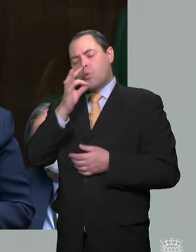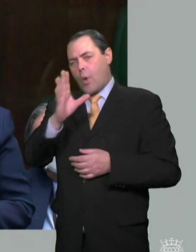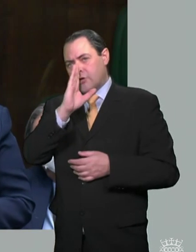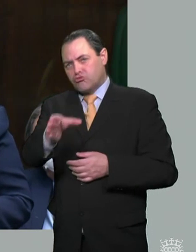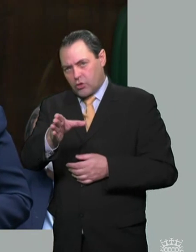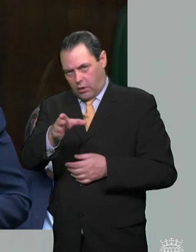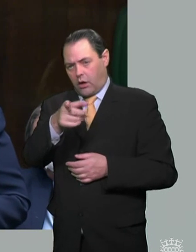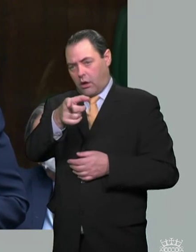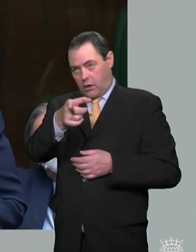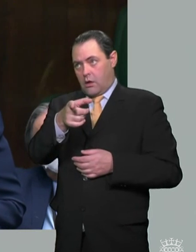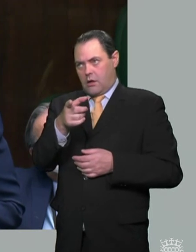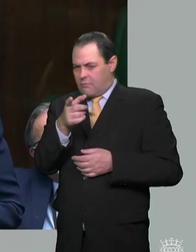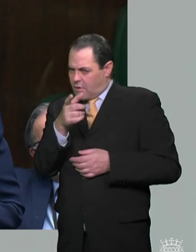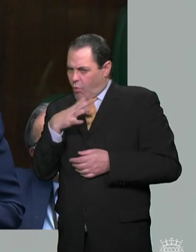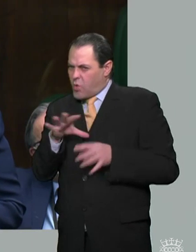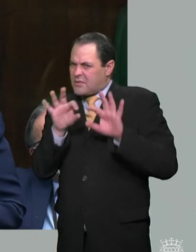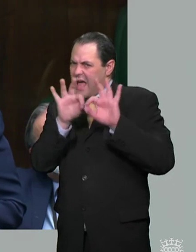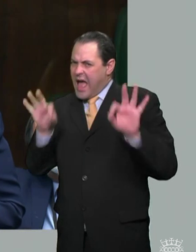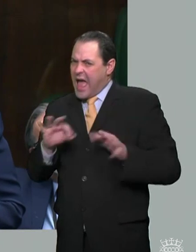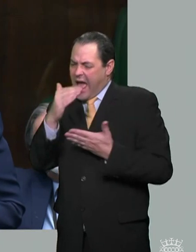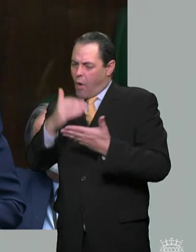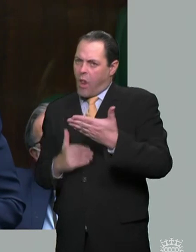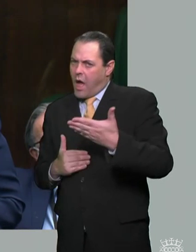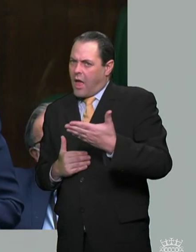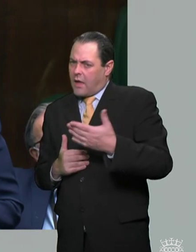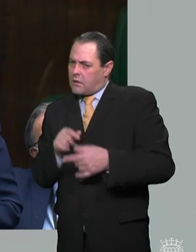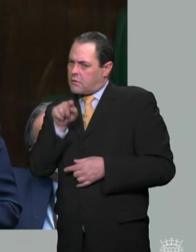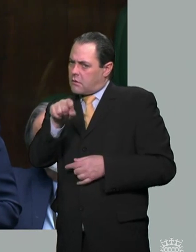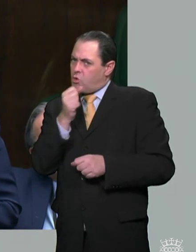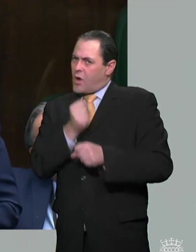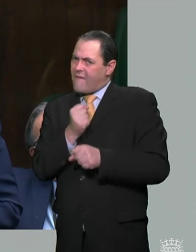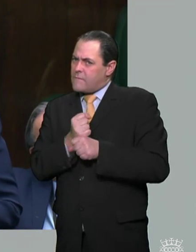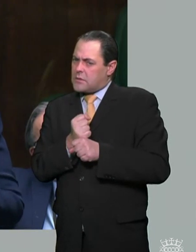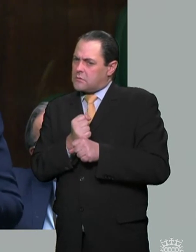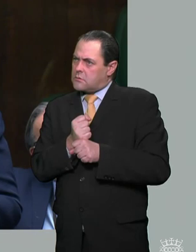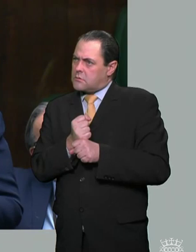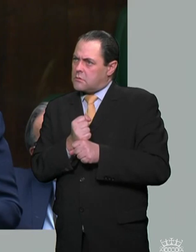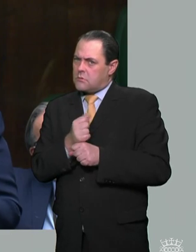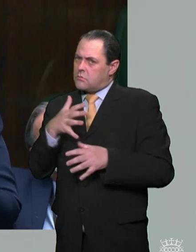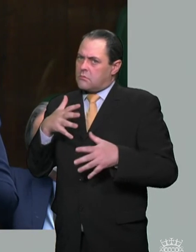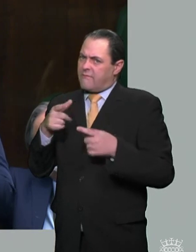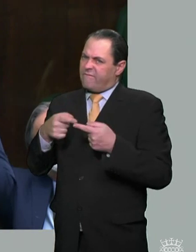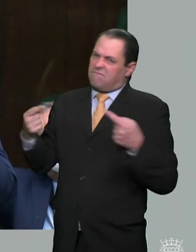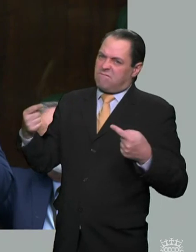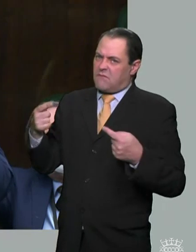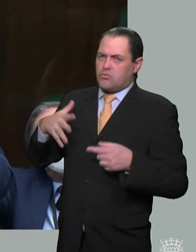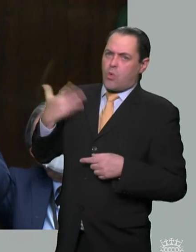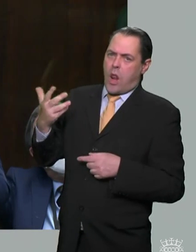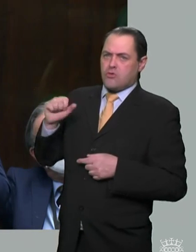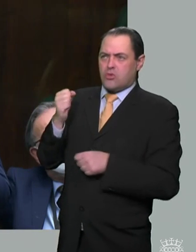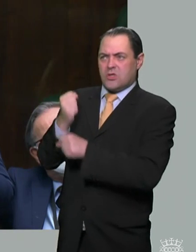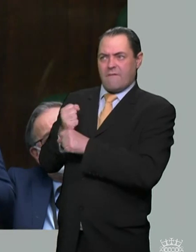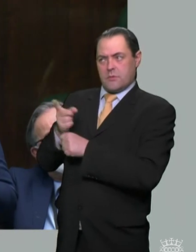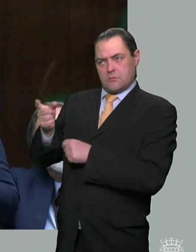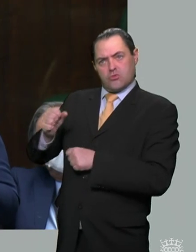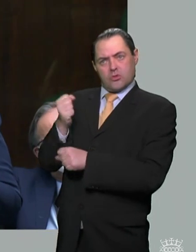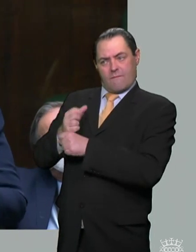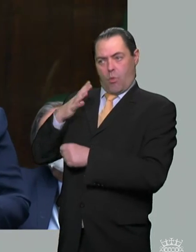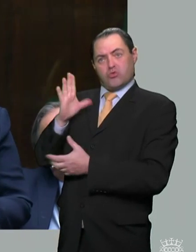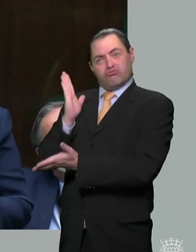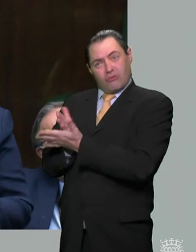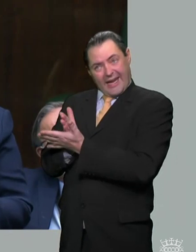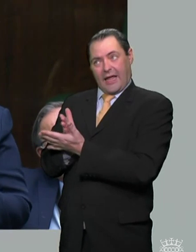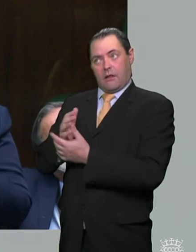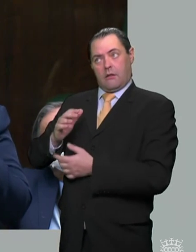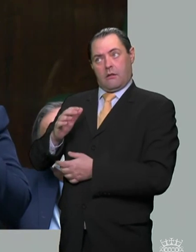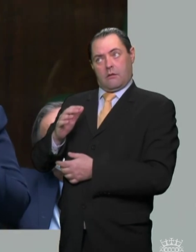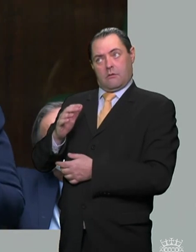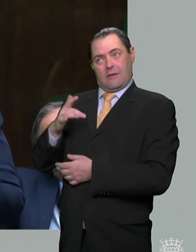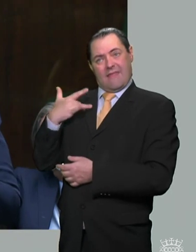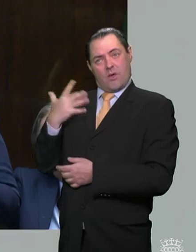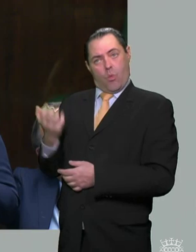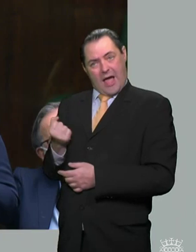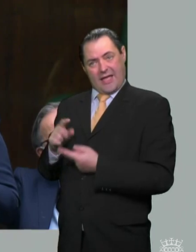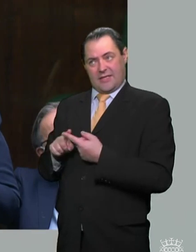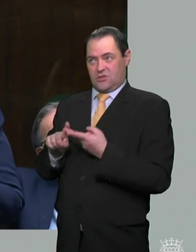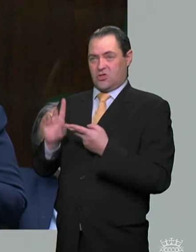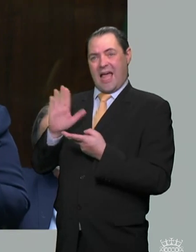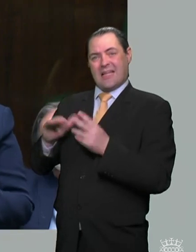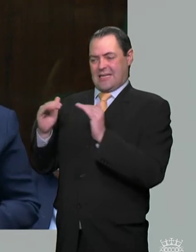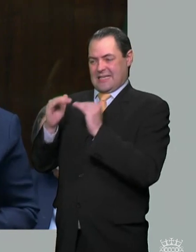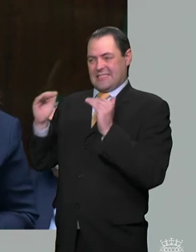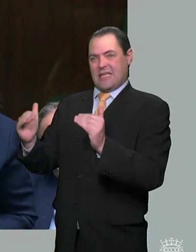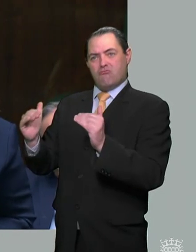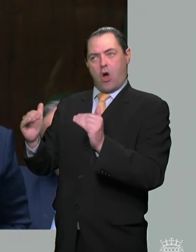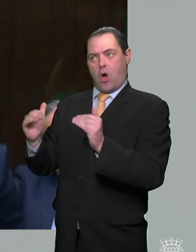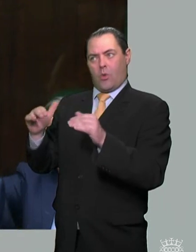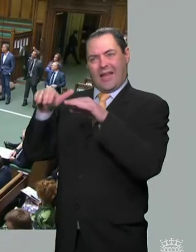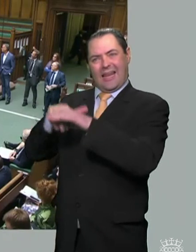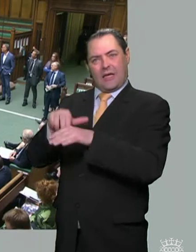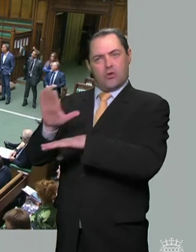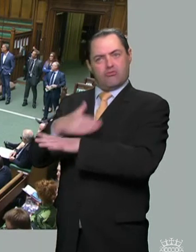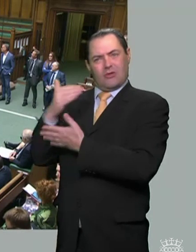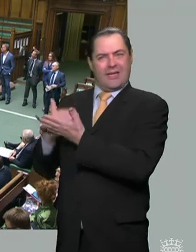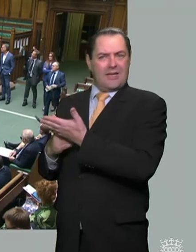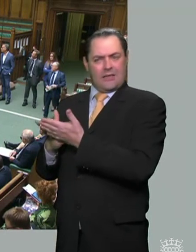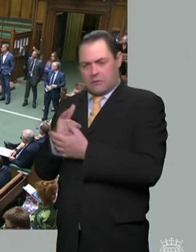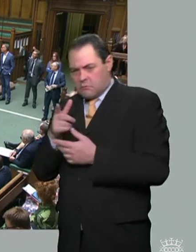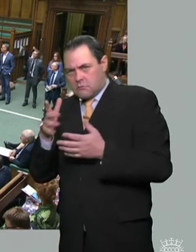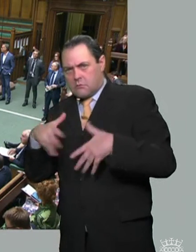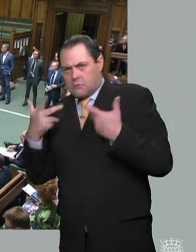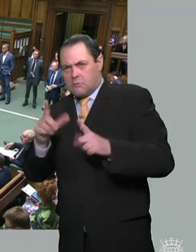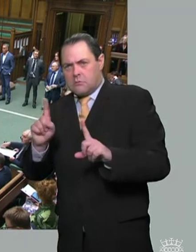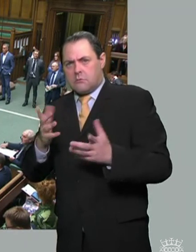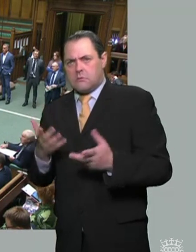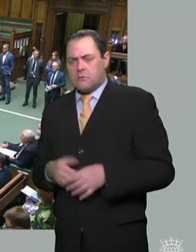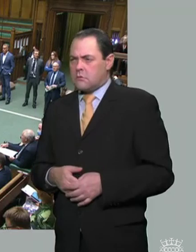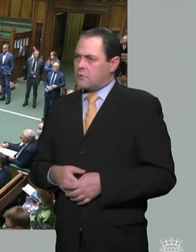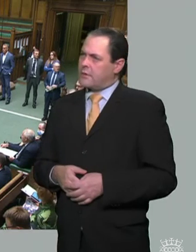Can he outline exactly what his Government have against the Scottish Government requiring real living wages for Scottish workers and net zero obligations in their green ports?